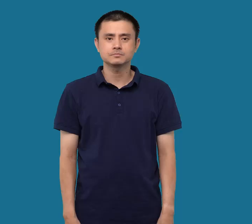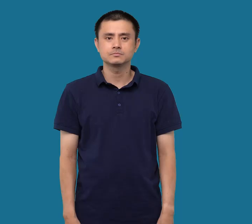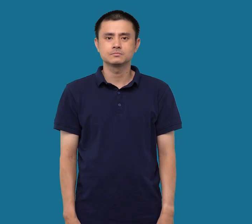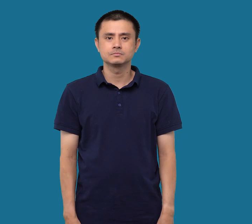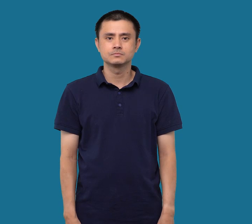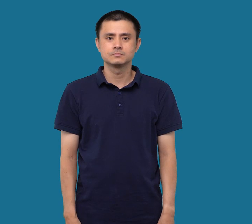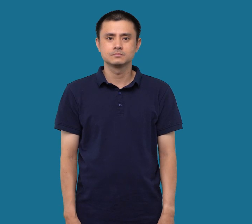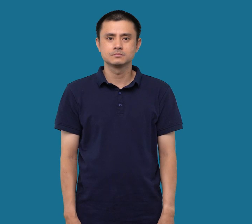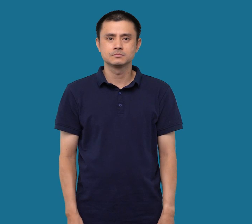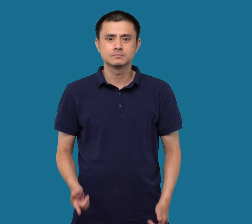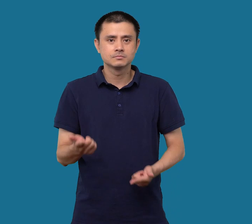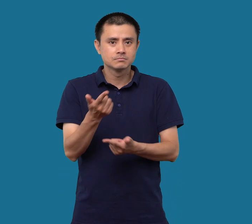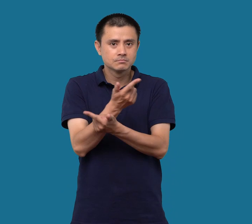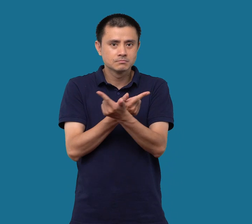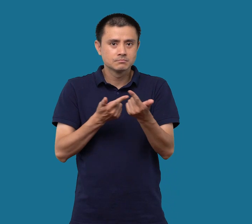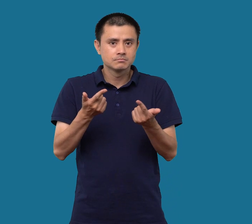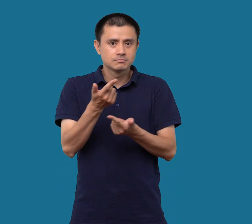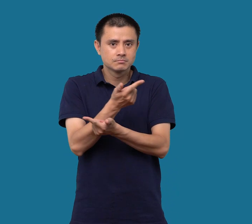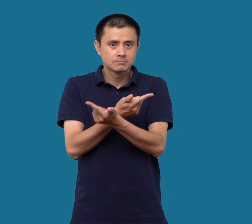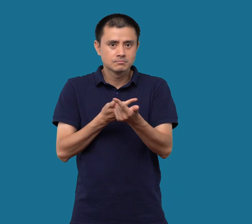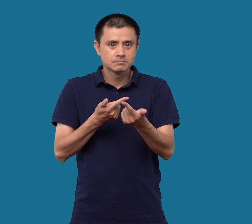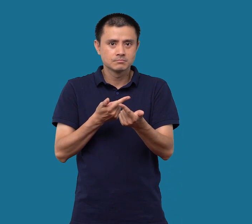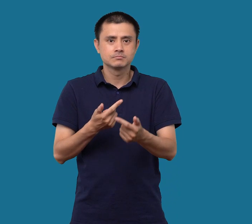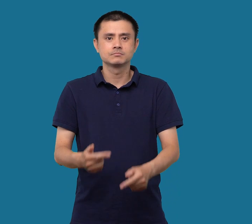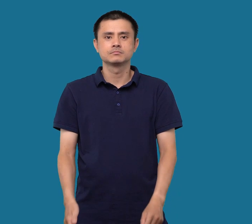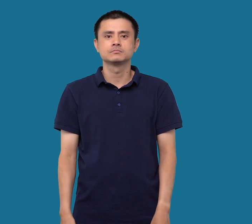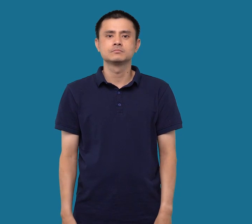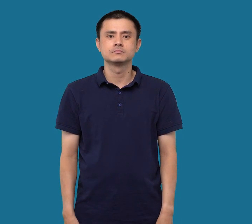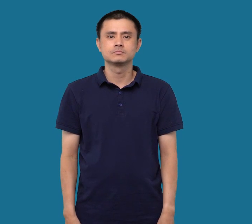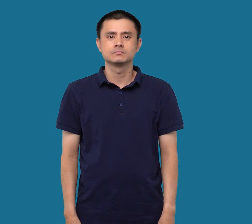giao lưu